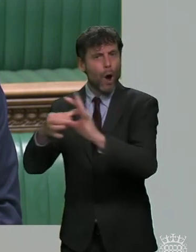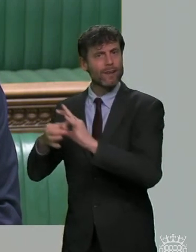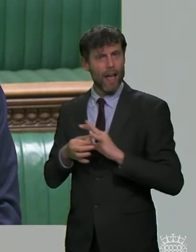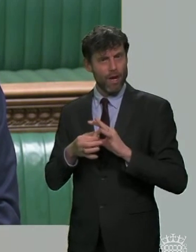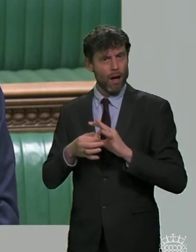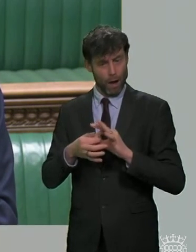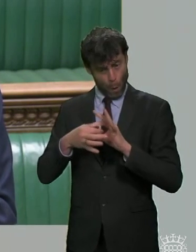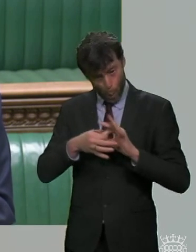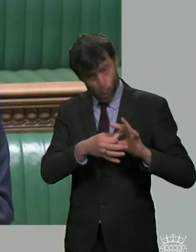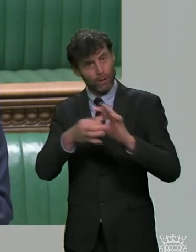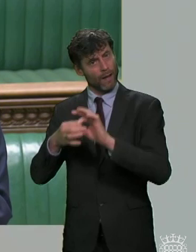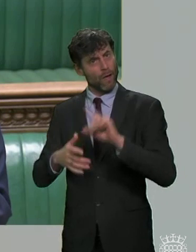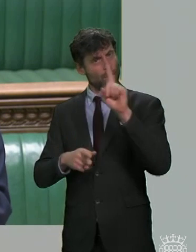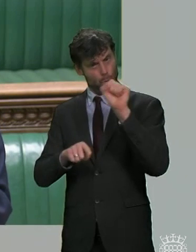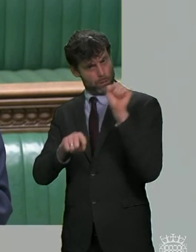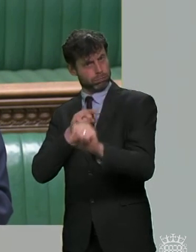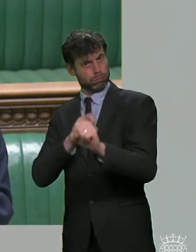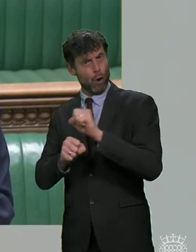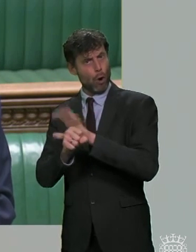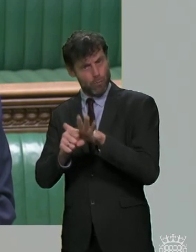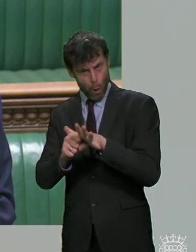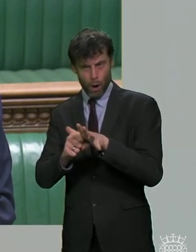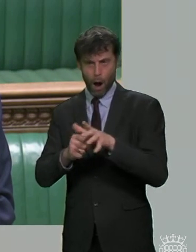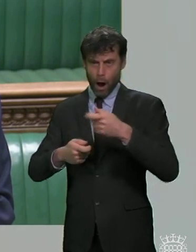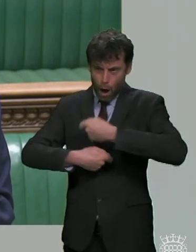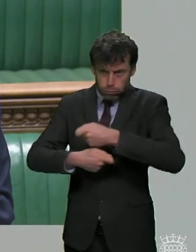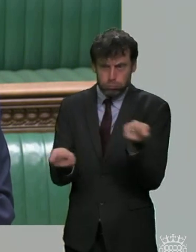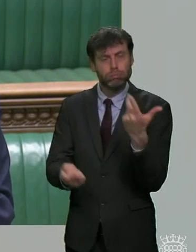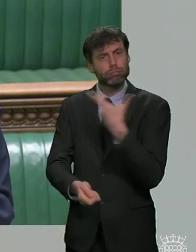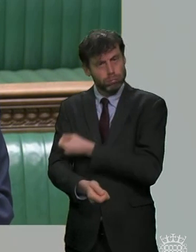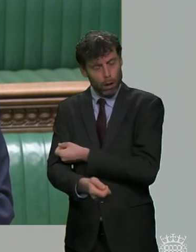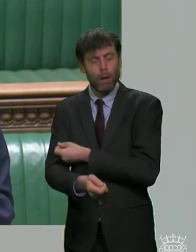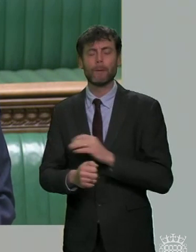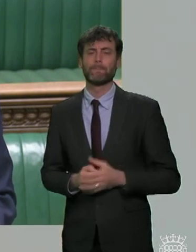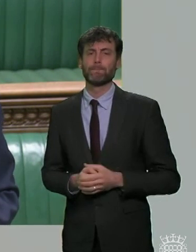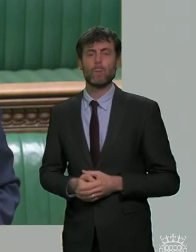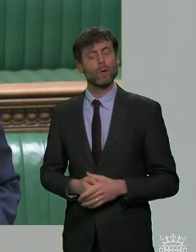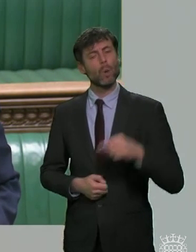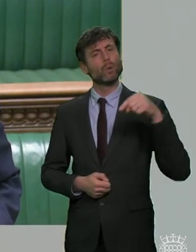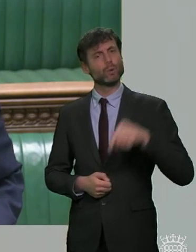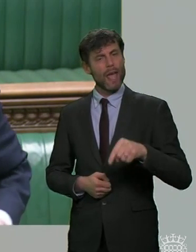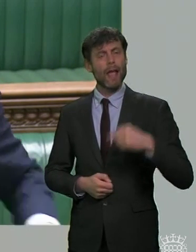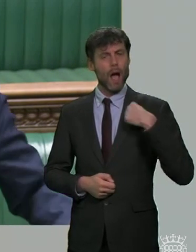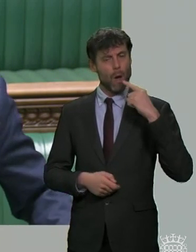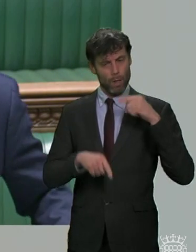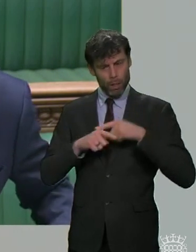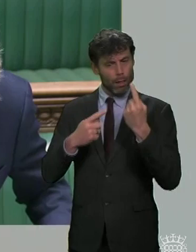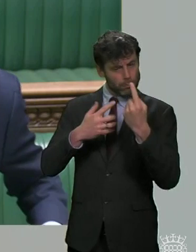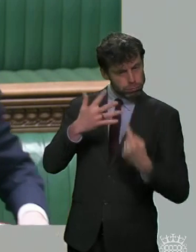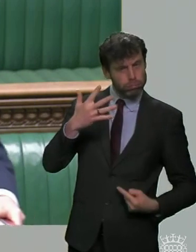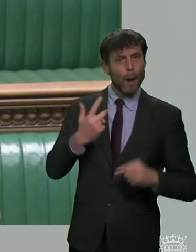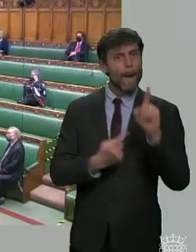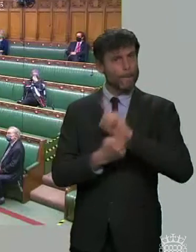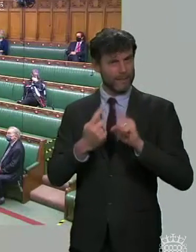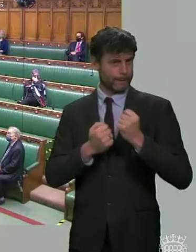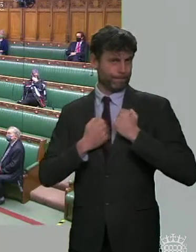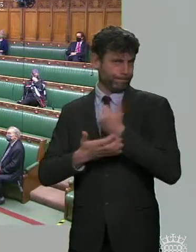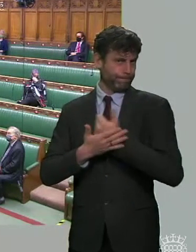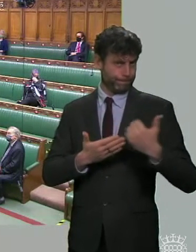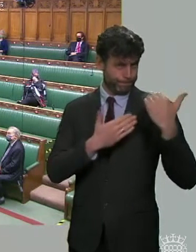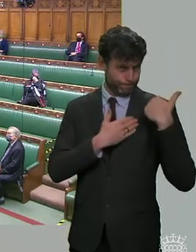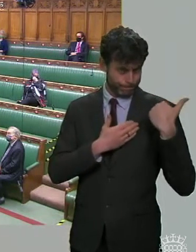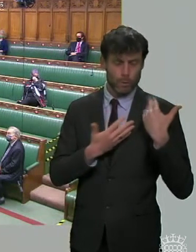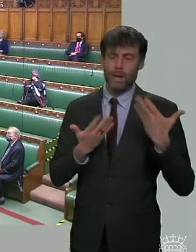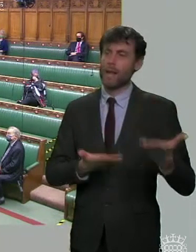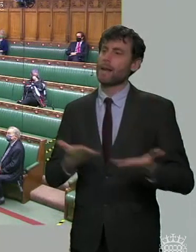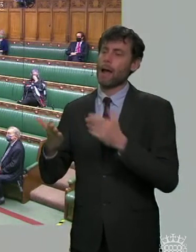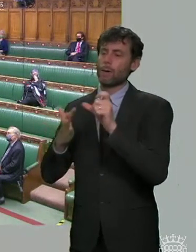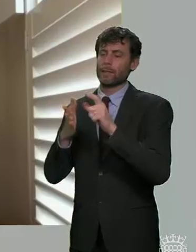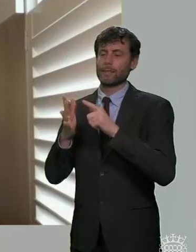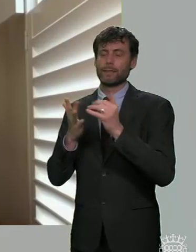This morning, I had meetings with ministerial colleagues and others. In addition to my duties in this House, I shall have further such meetings later today.